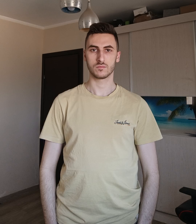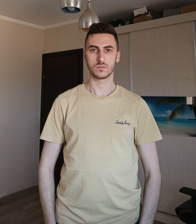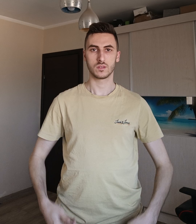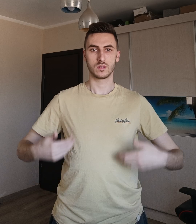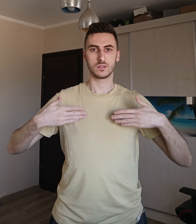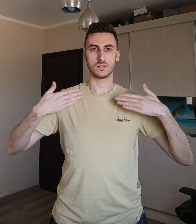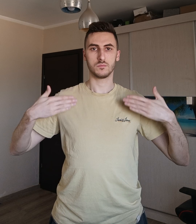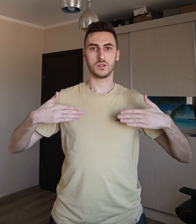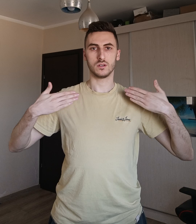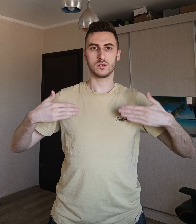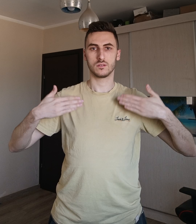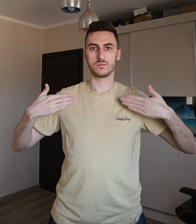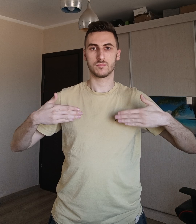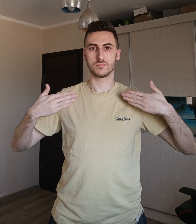שמח